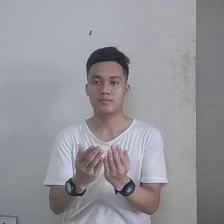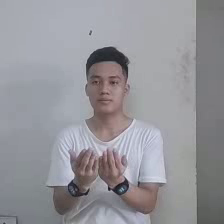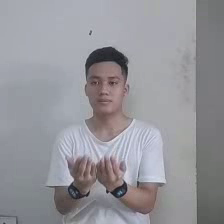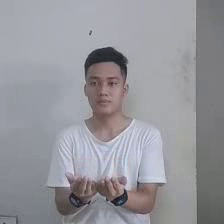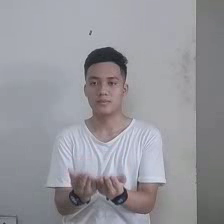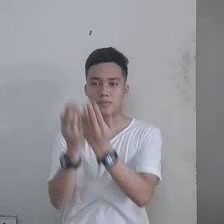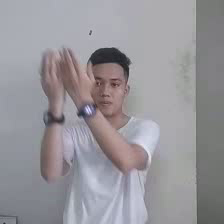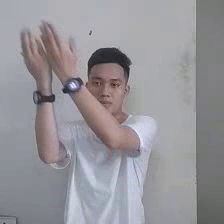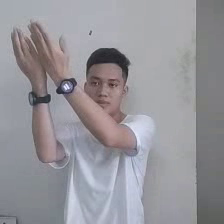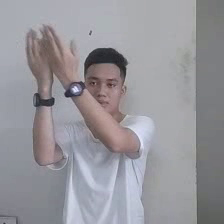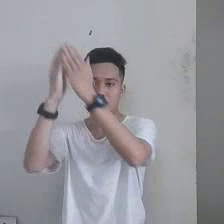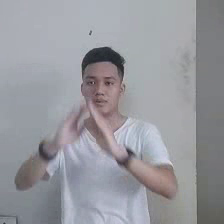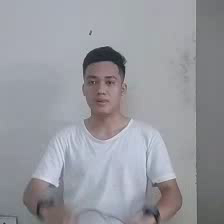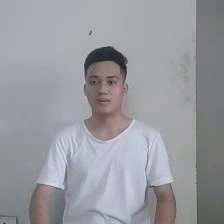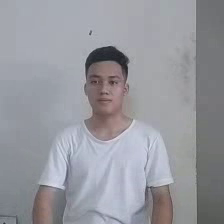Biếu tặng